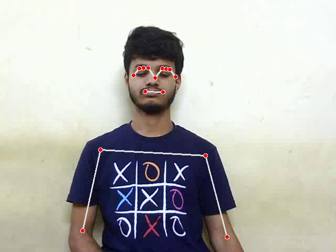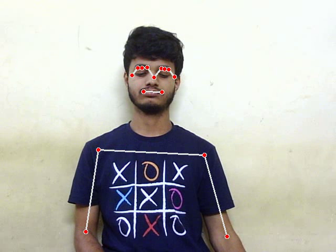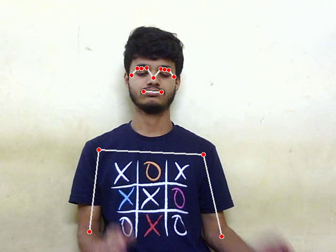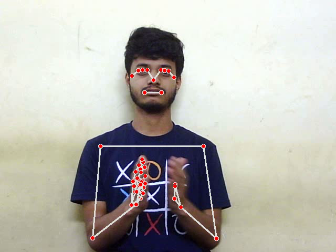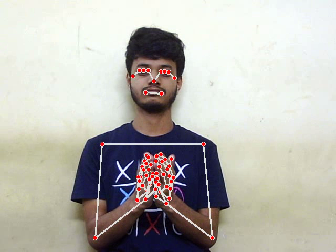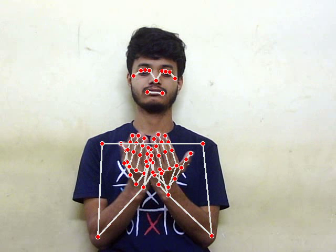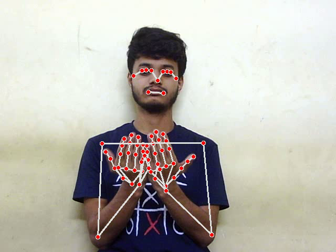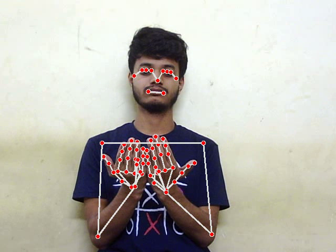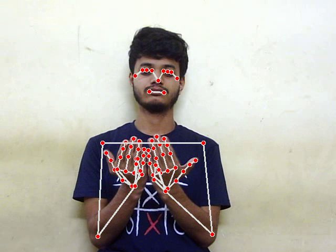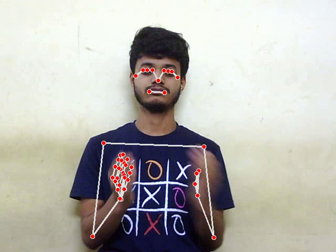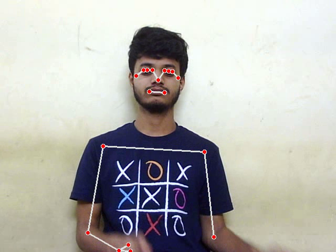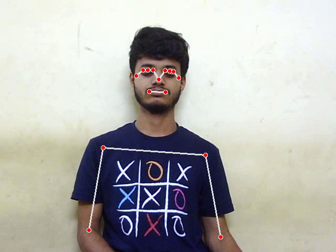book